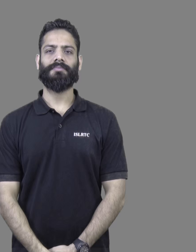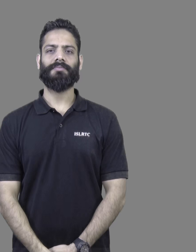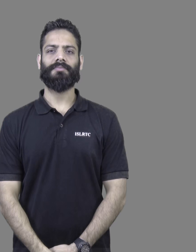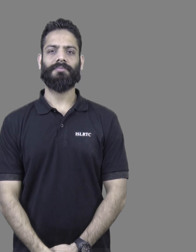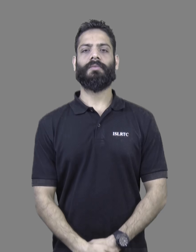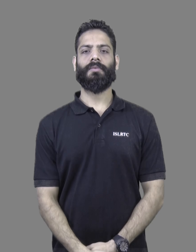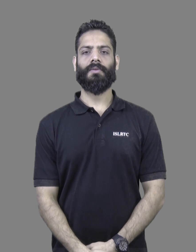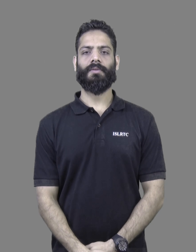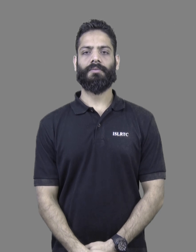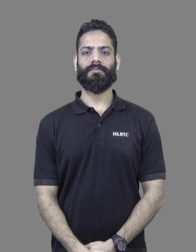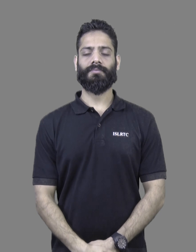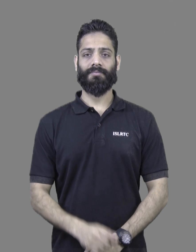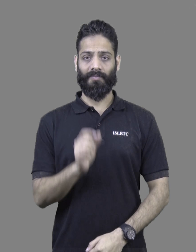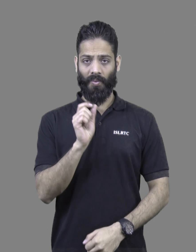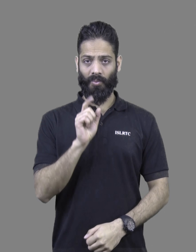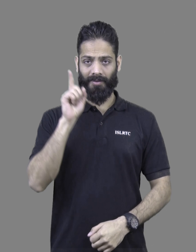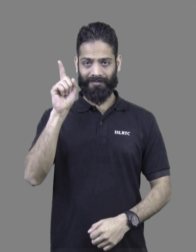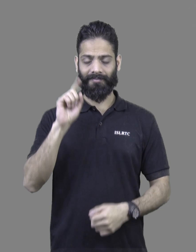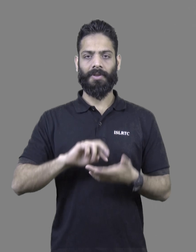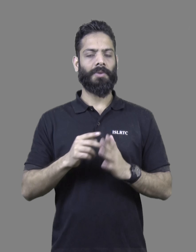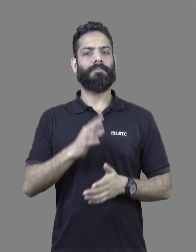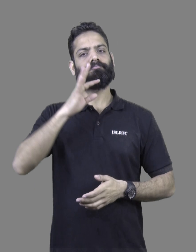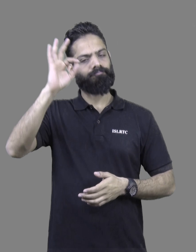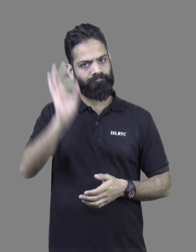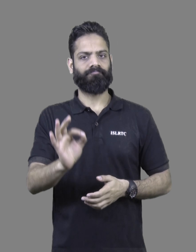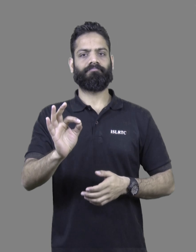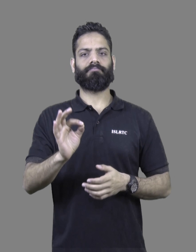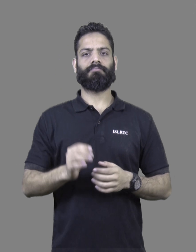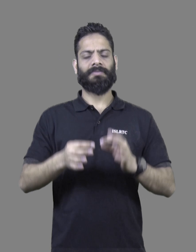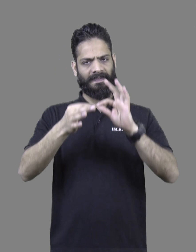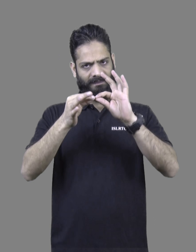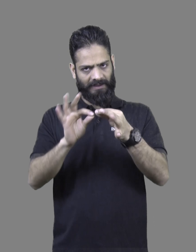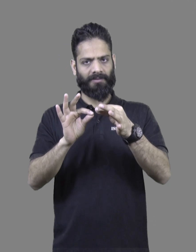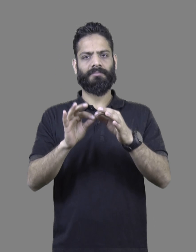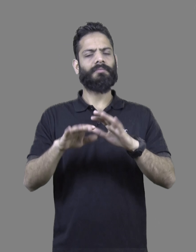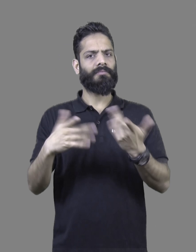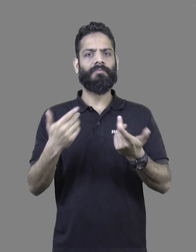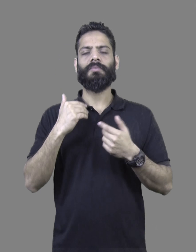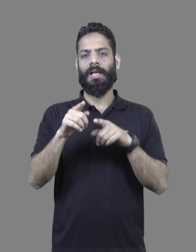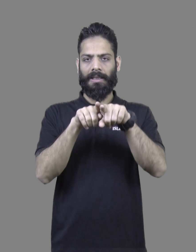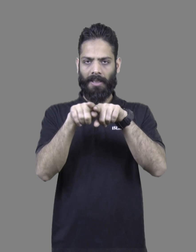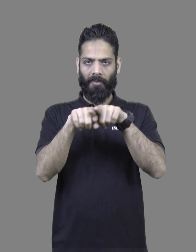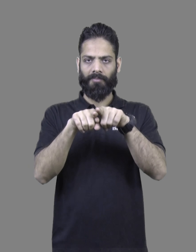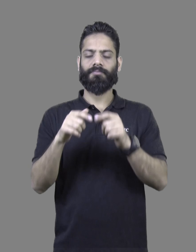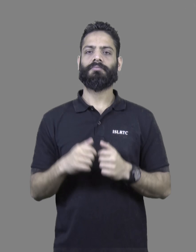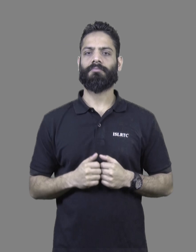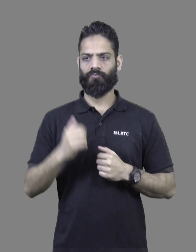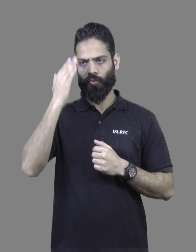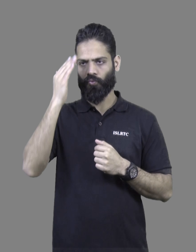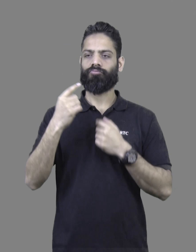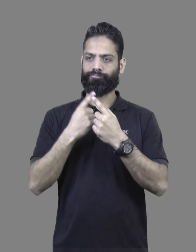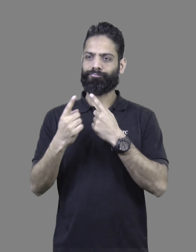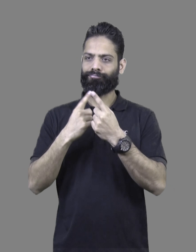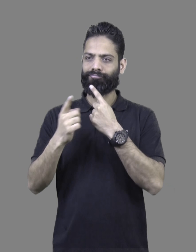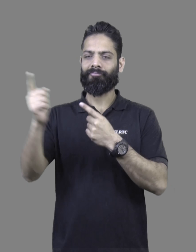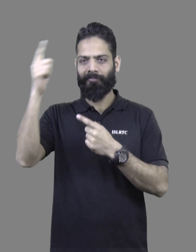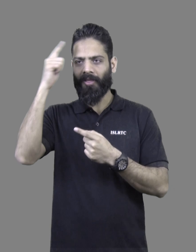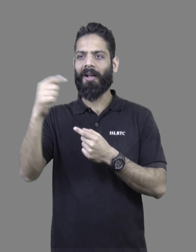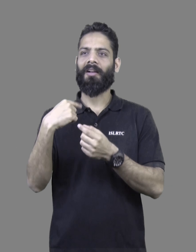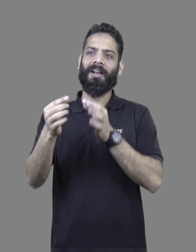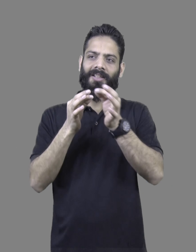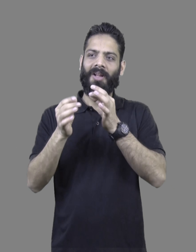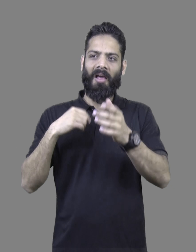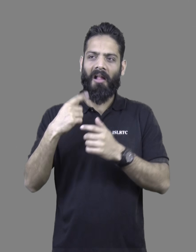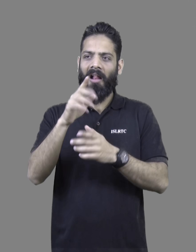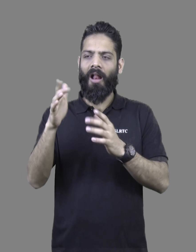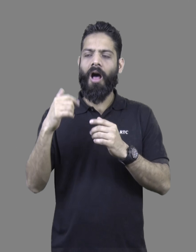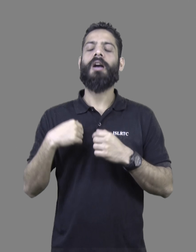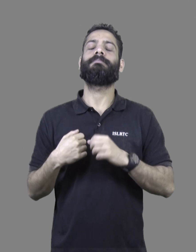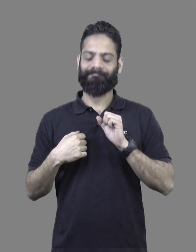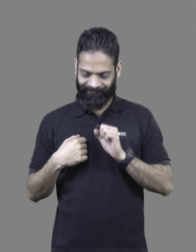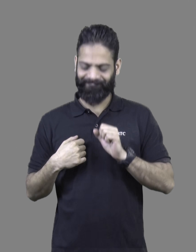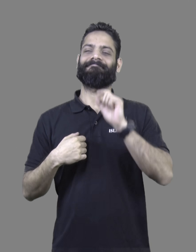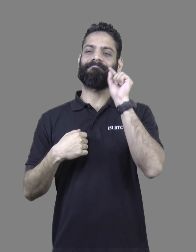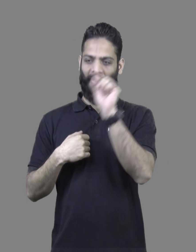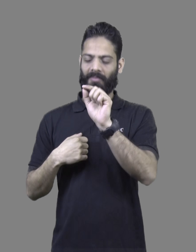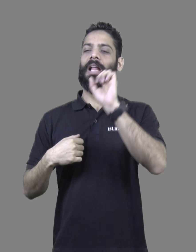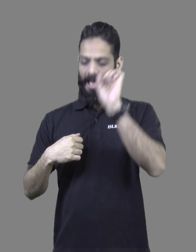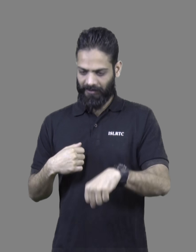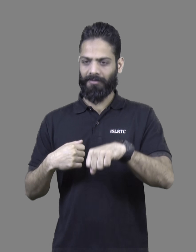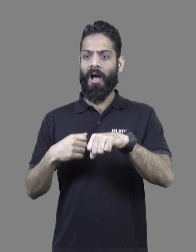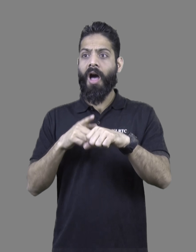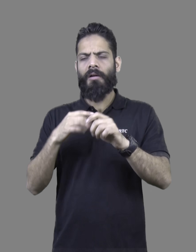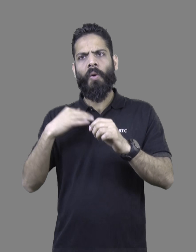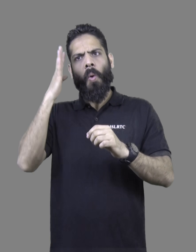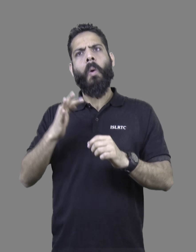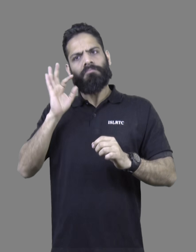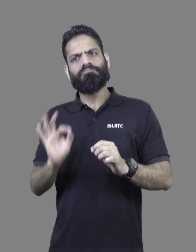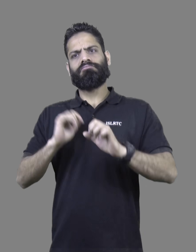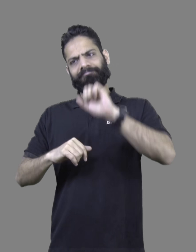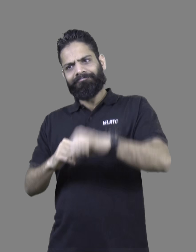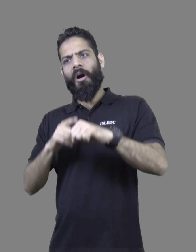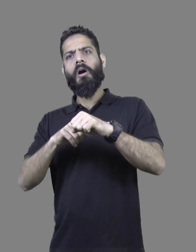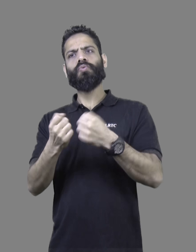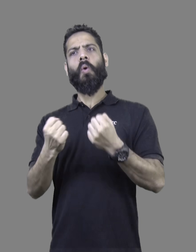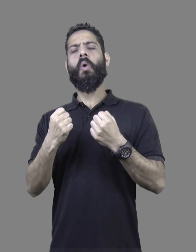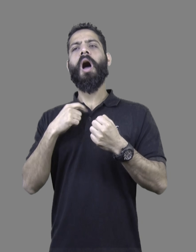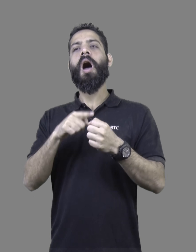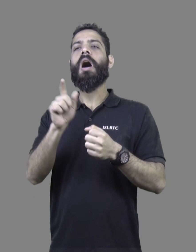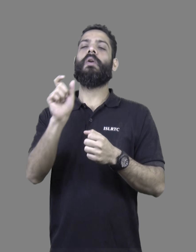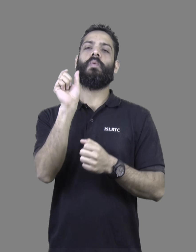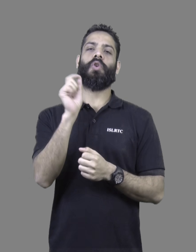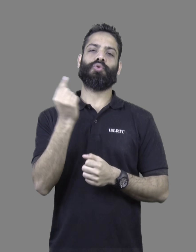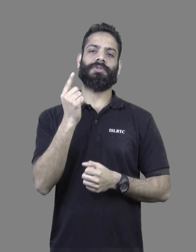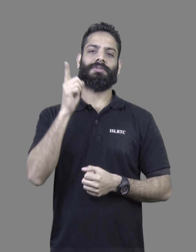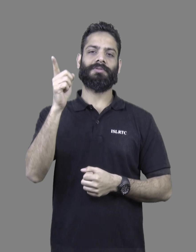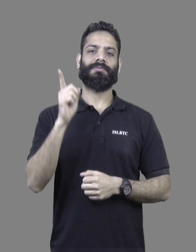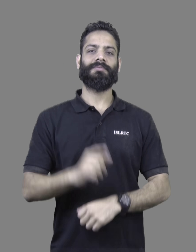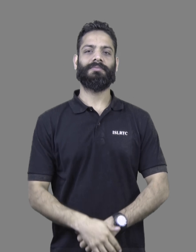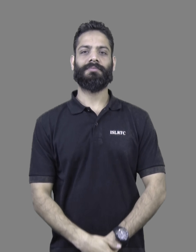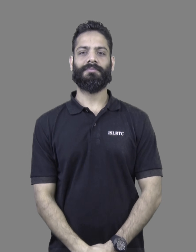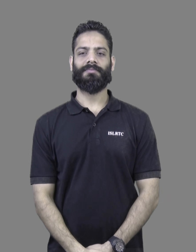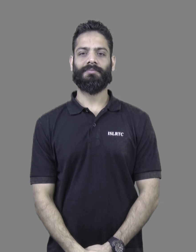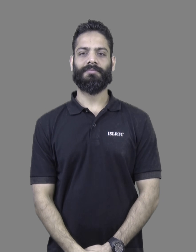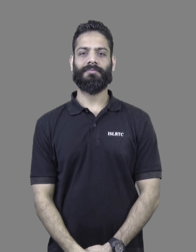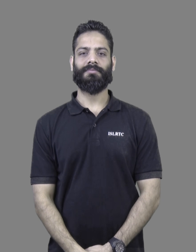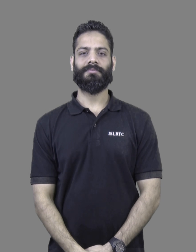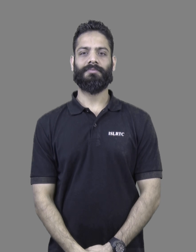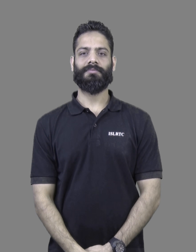Certain Definite Sure Positive